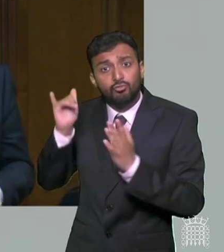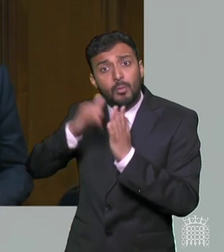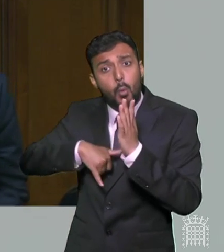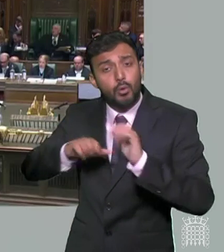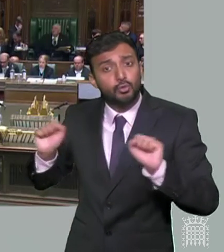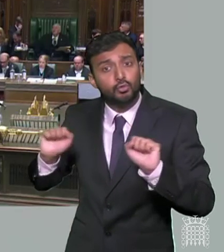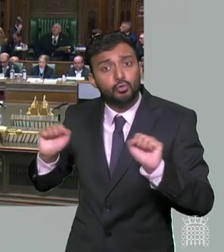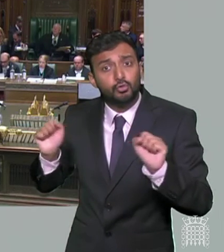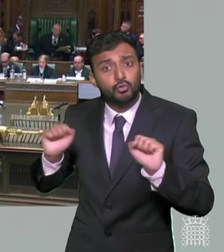Why not?